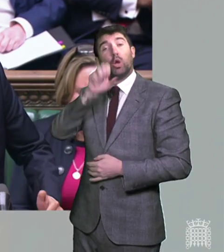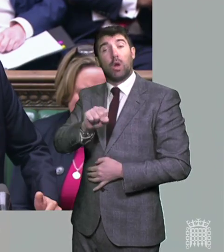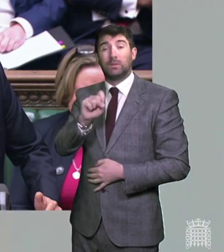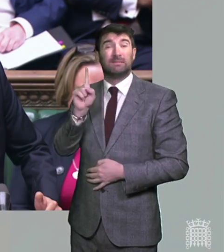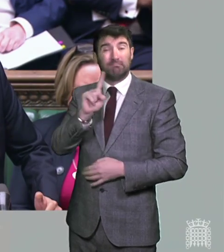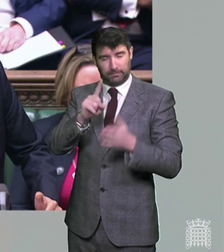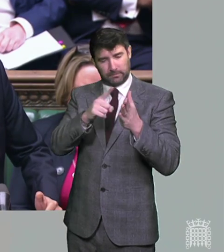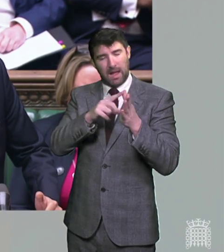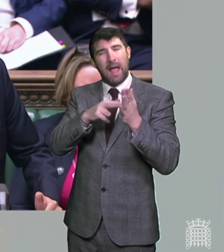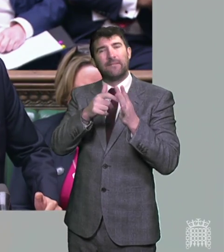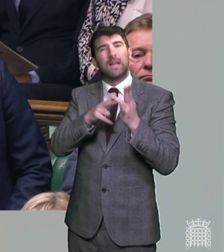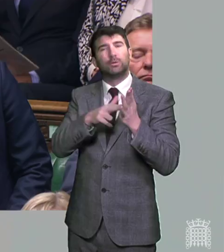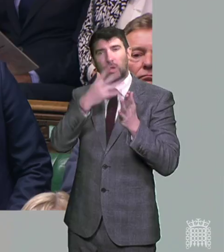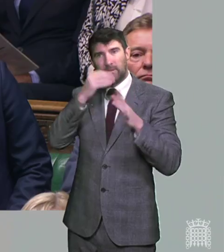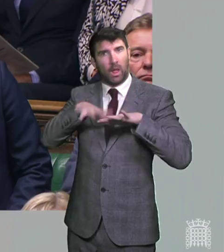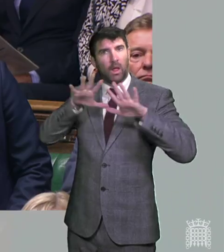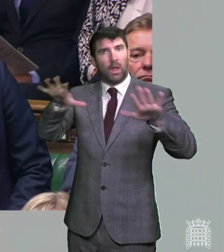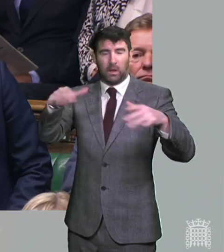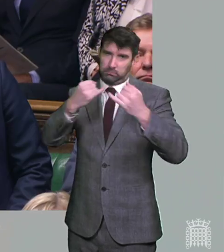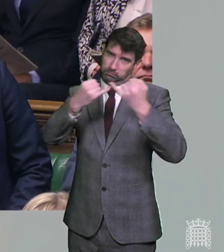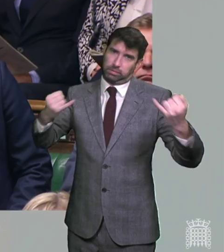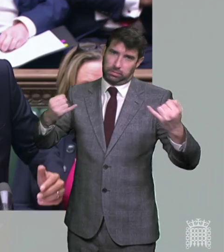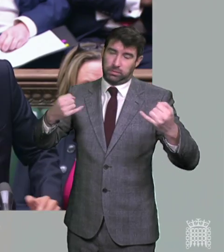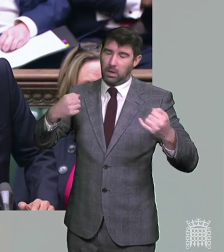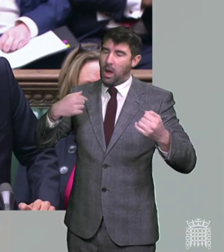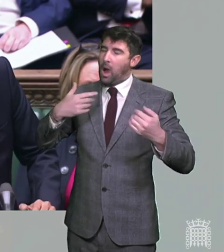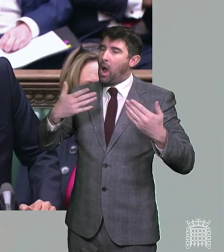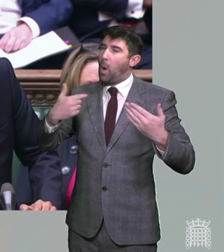That is why we have toughened up biosecurity measures on poultry farms.